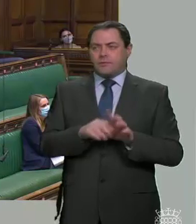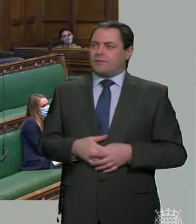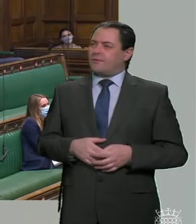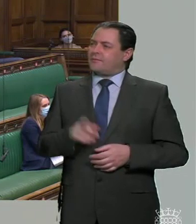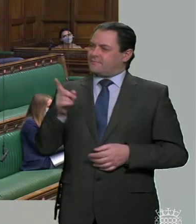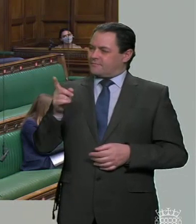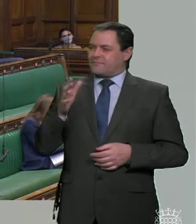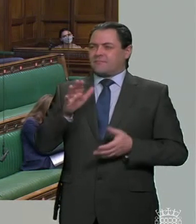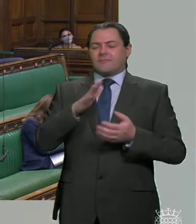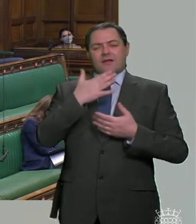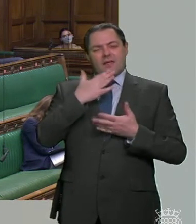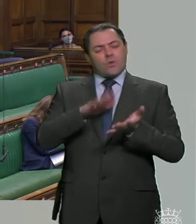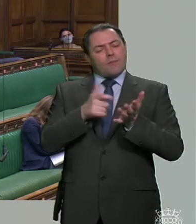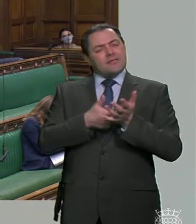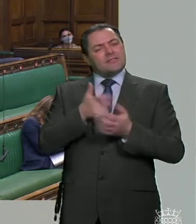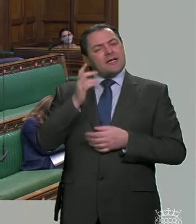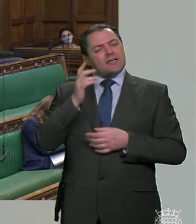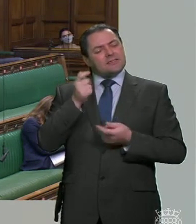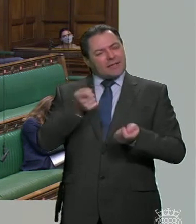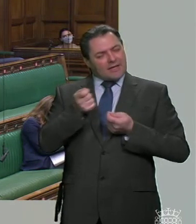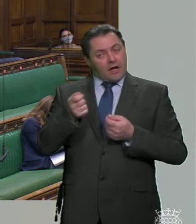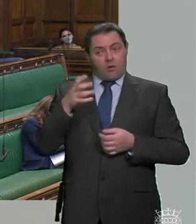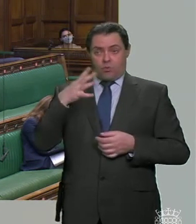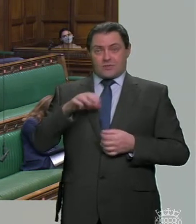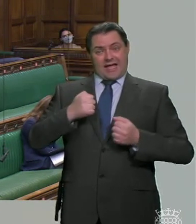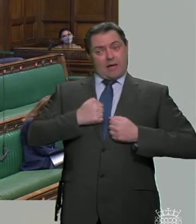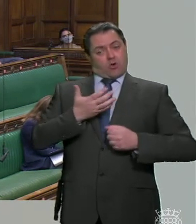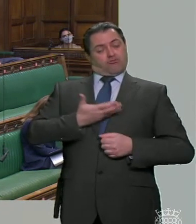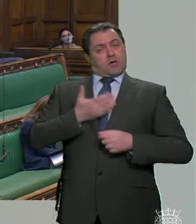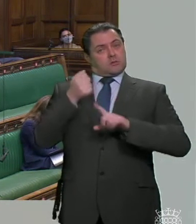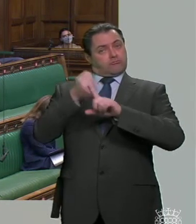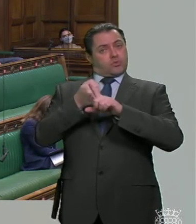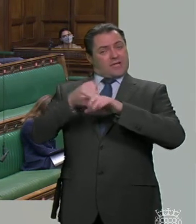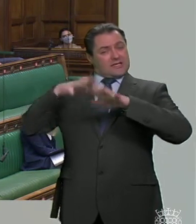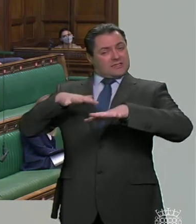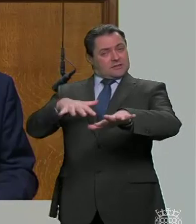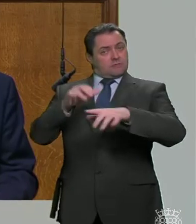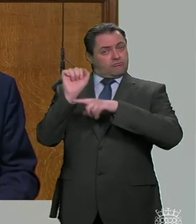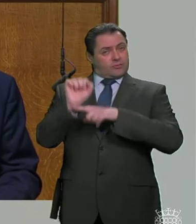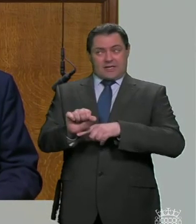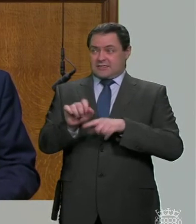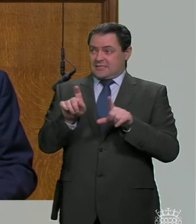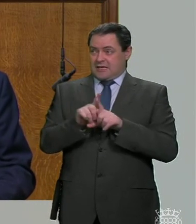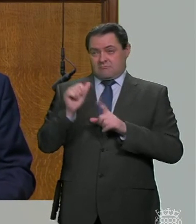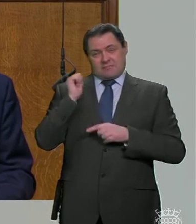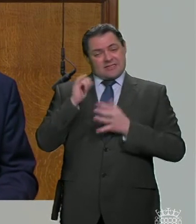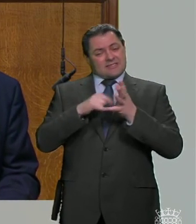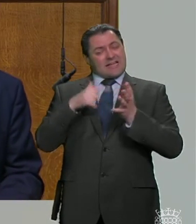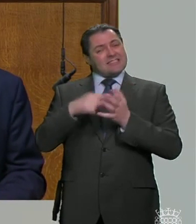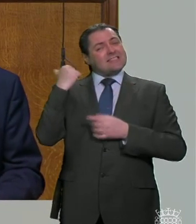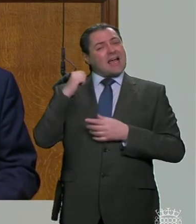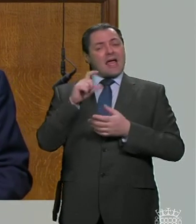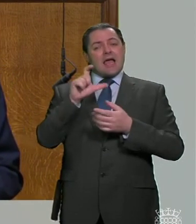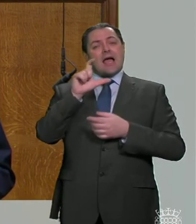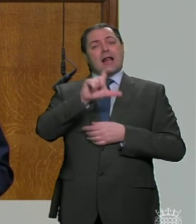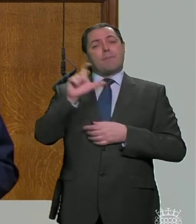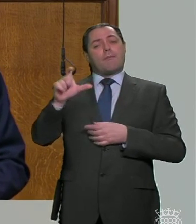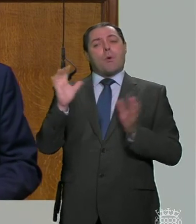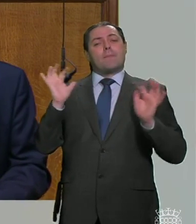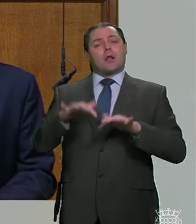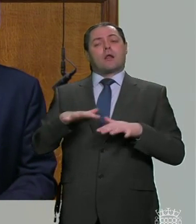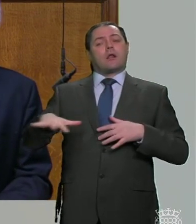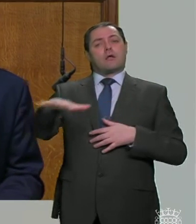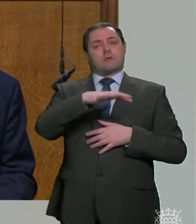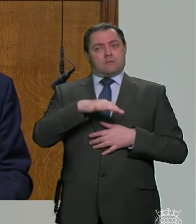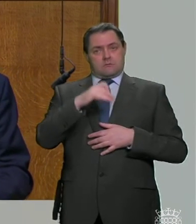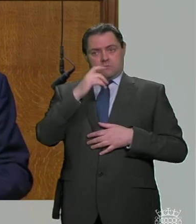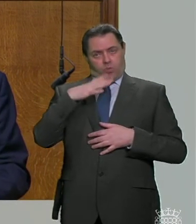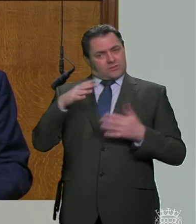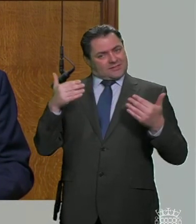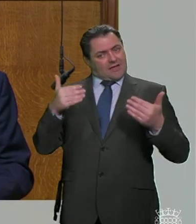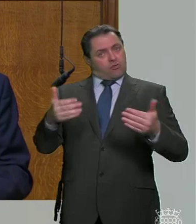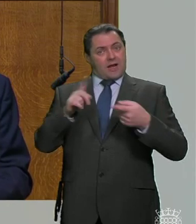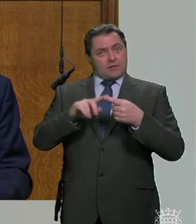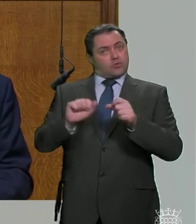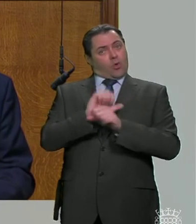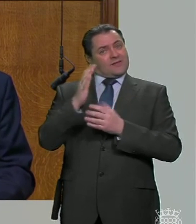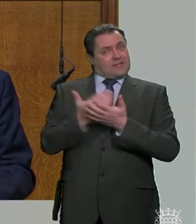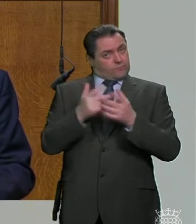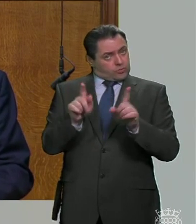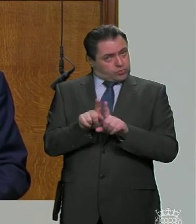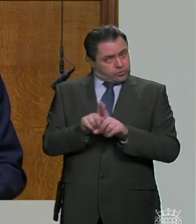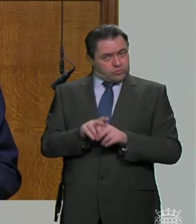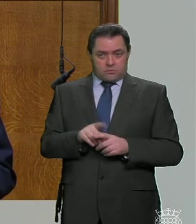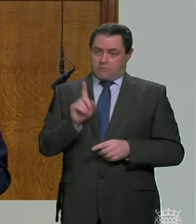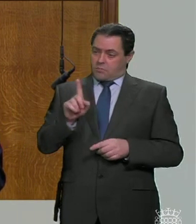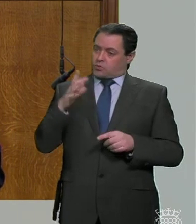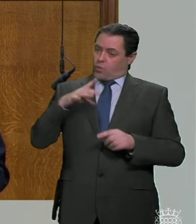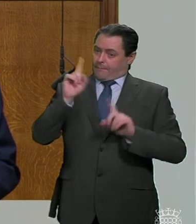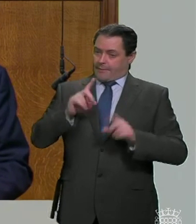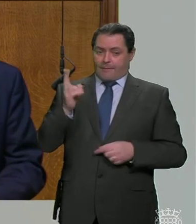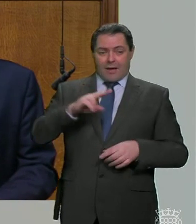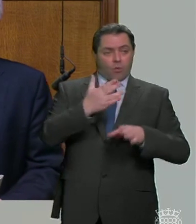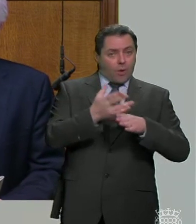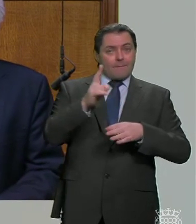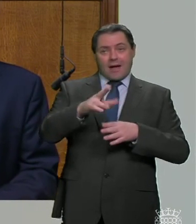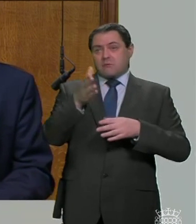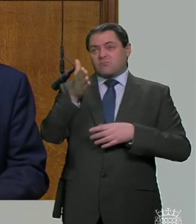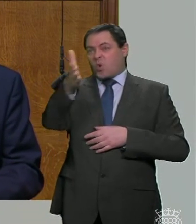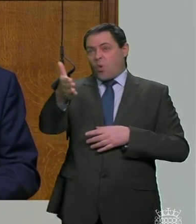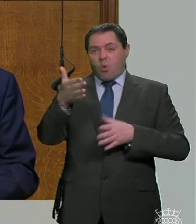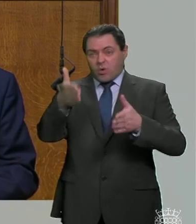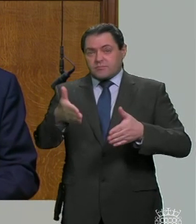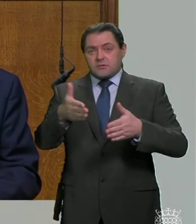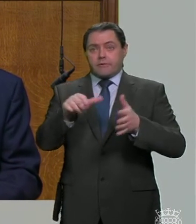I want to see the fundamental right to protest protected, so that events such as the powerful vigil last Saturday on Clapham Common can proceed safely, including covid safely, but I also want to see measures so that people can go about their lives, get to work and get to hospital without being hindered.